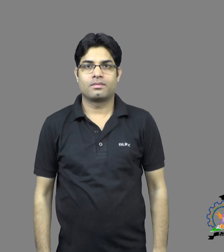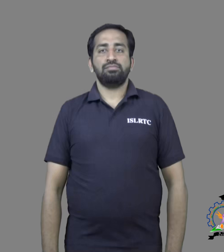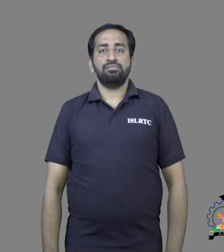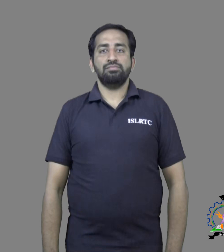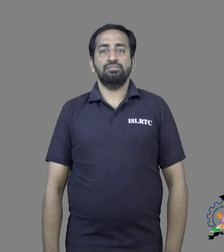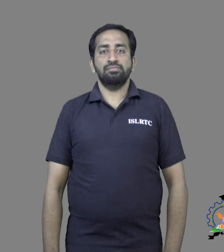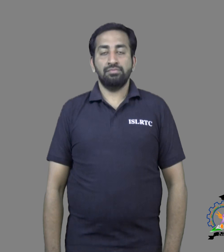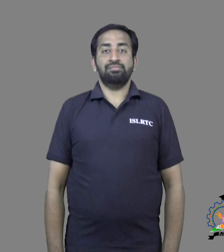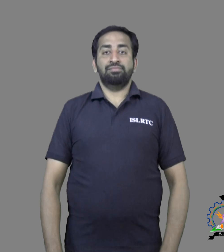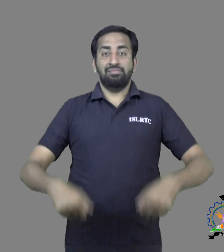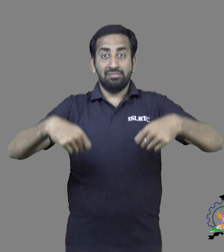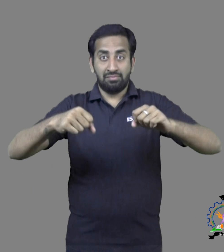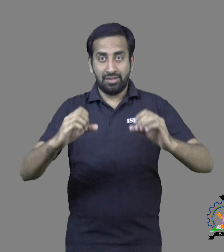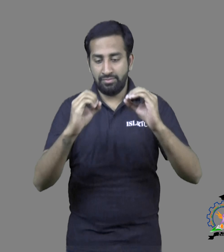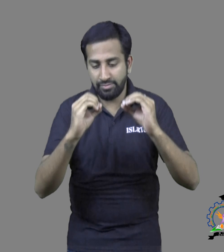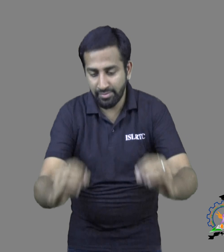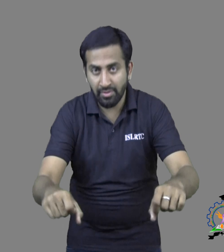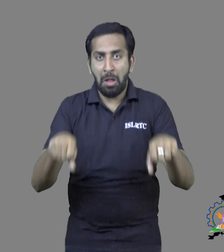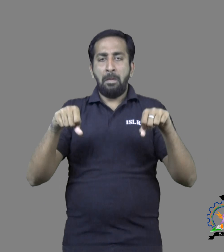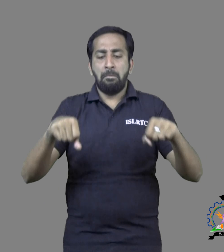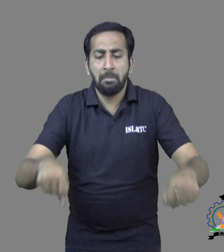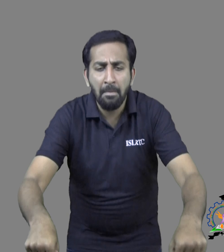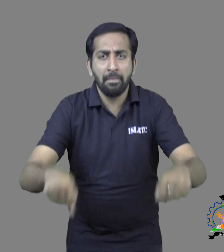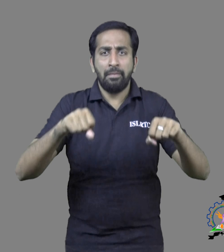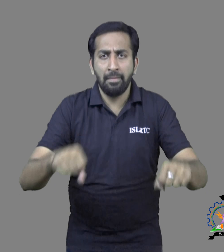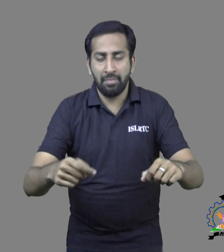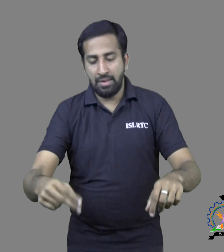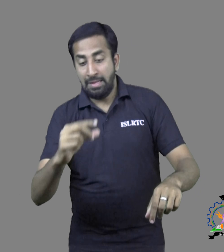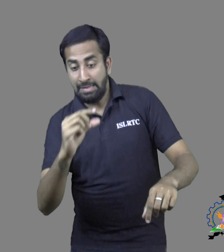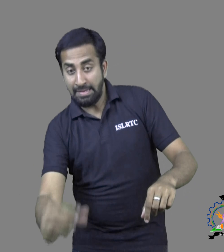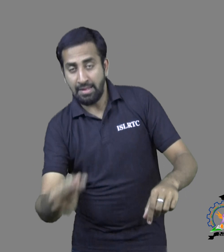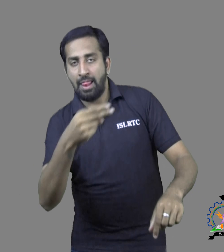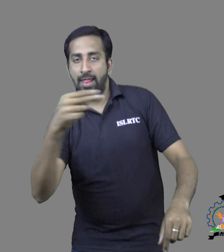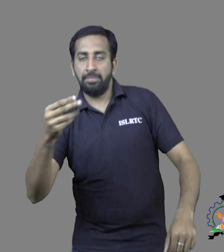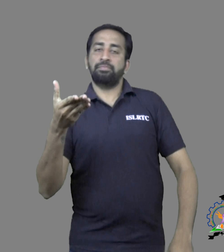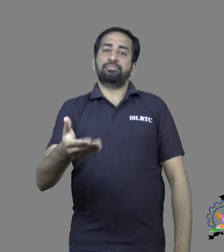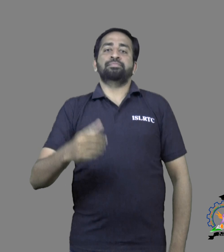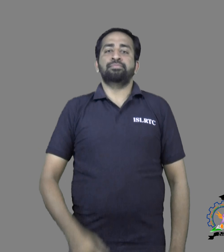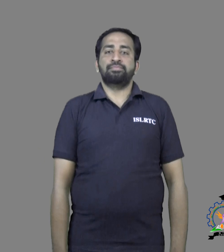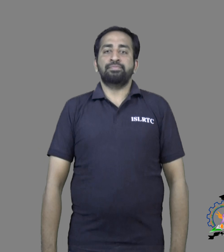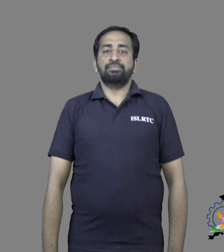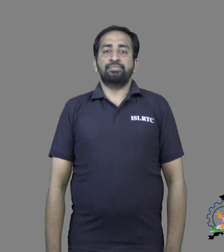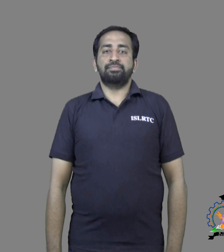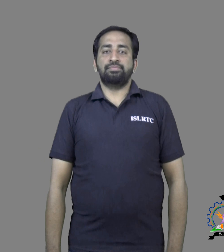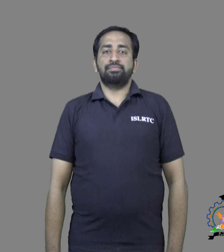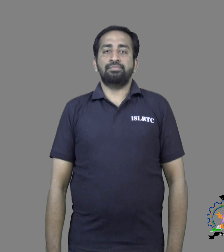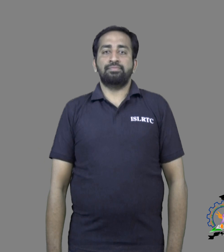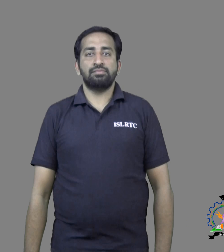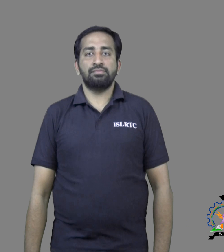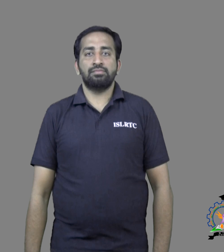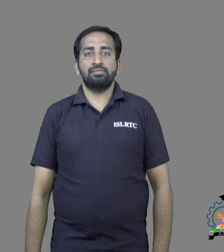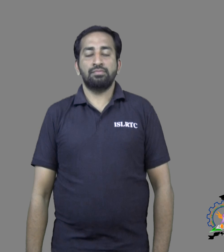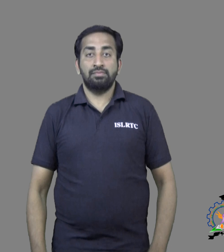Bike Suspension